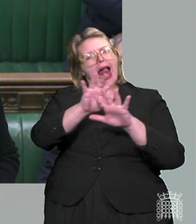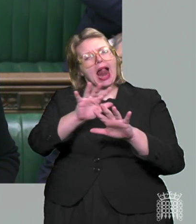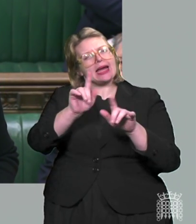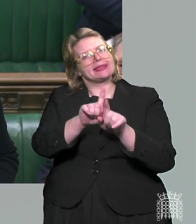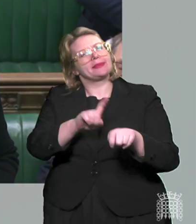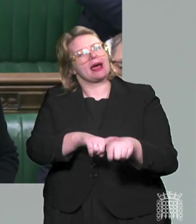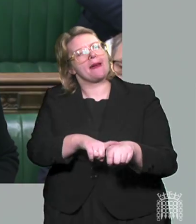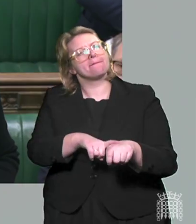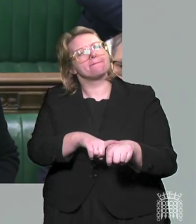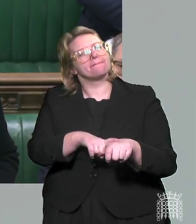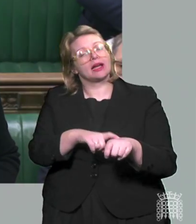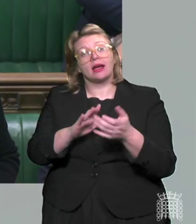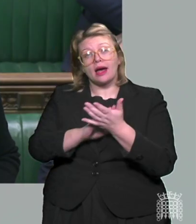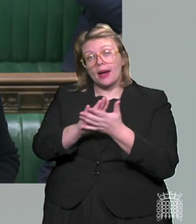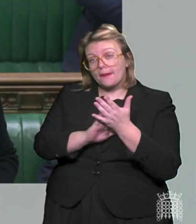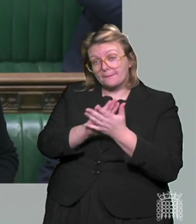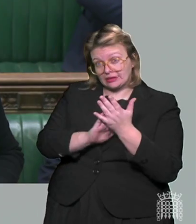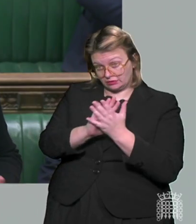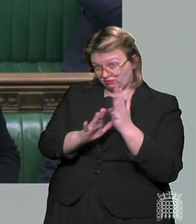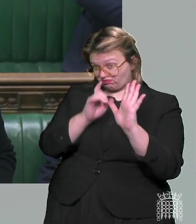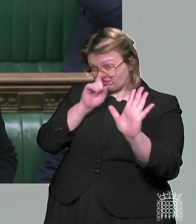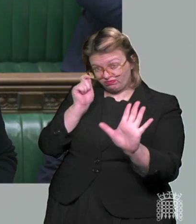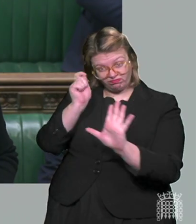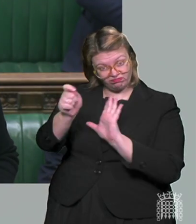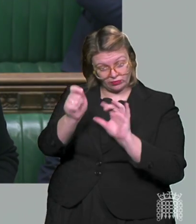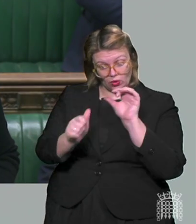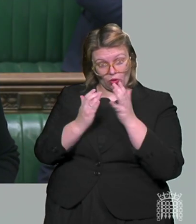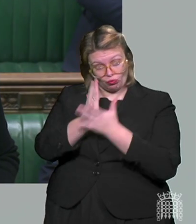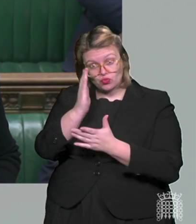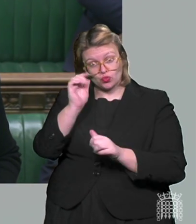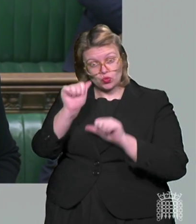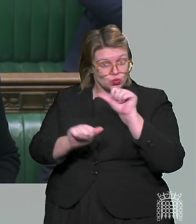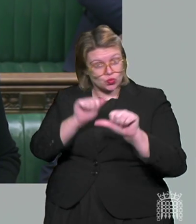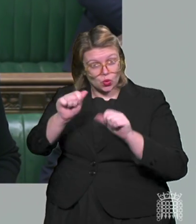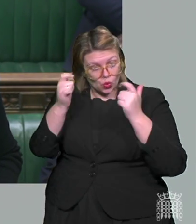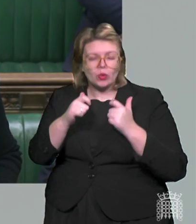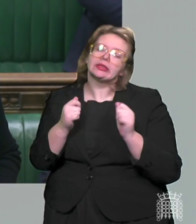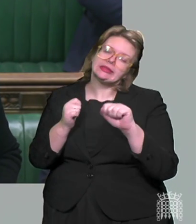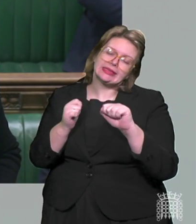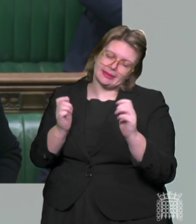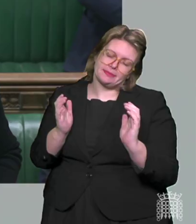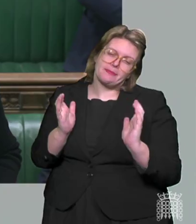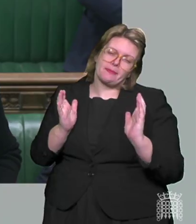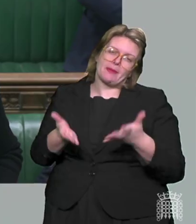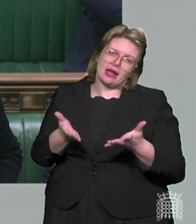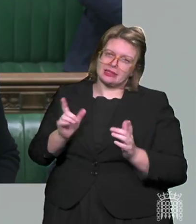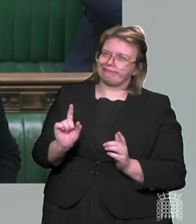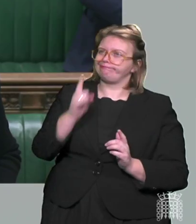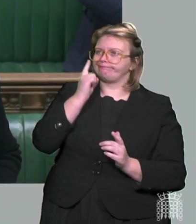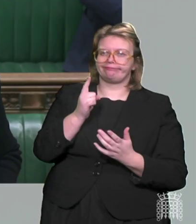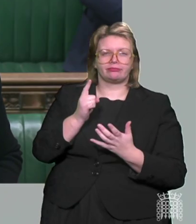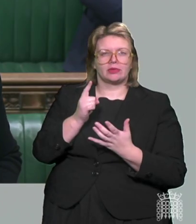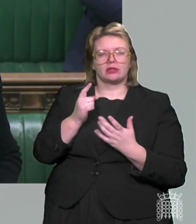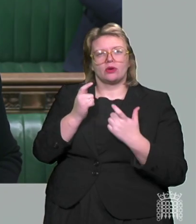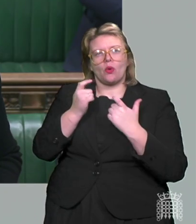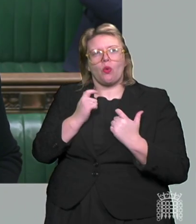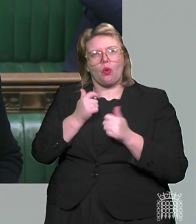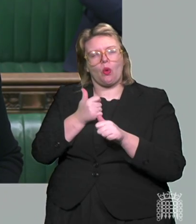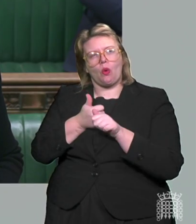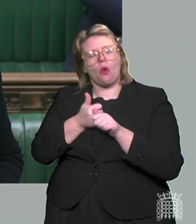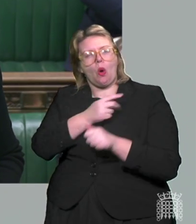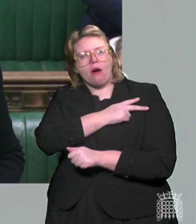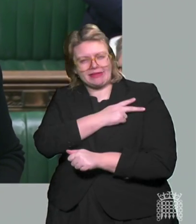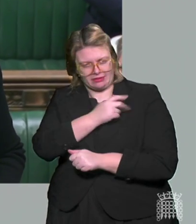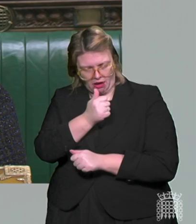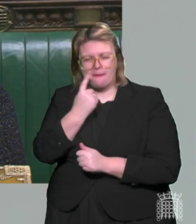It is clear that when proceedings have already commenced, it is essential to ask the Law Officers’ opinion on those proceedings.